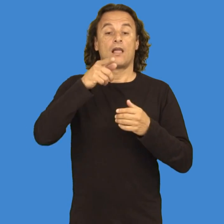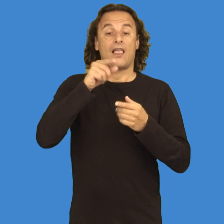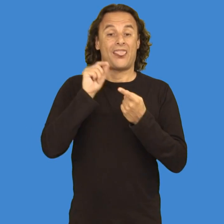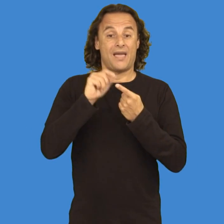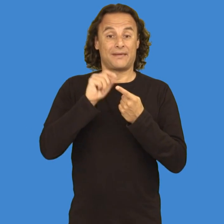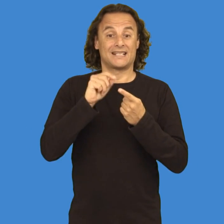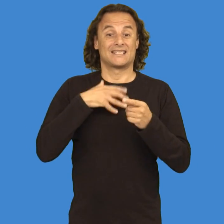diabetes